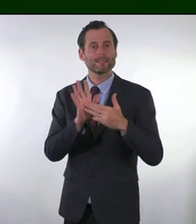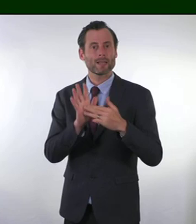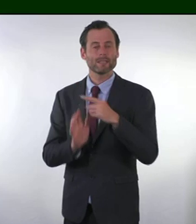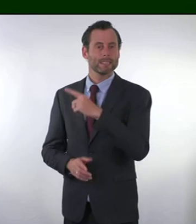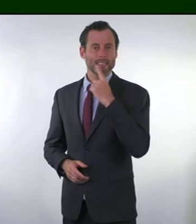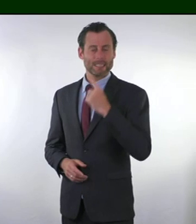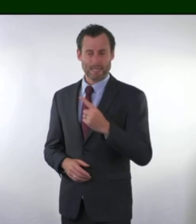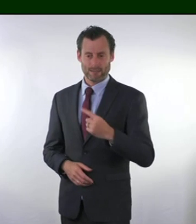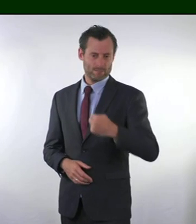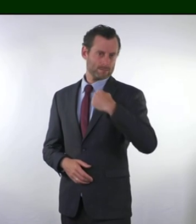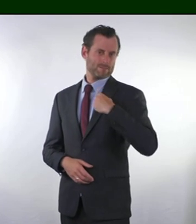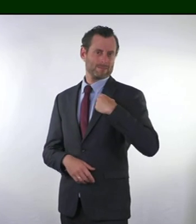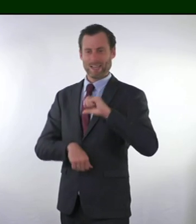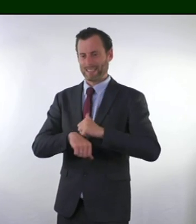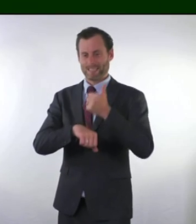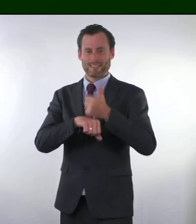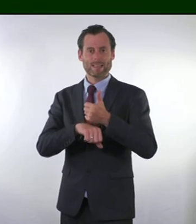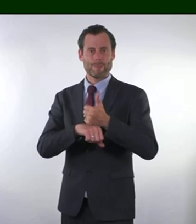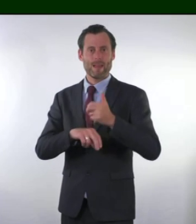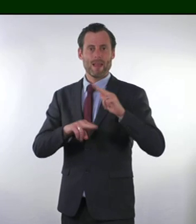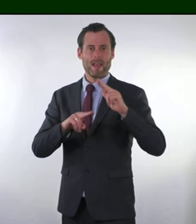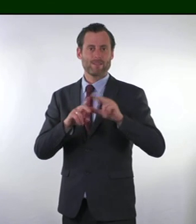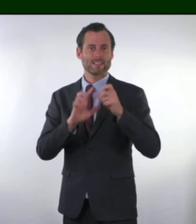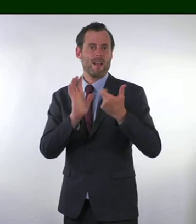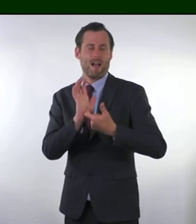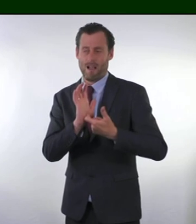Perhaps now we know why he went for Roosevelt.